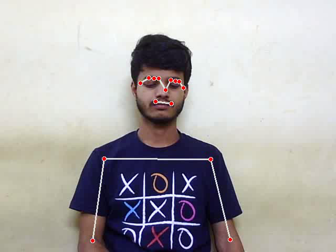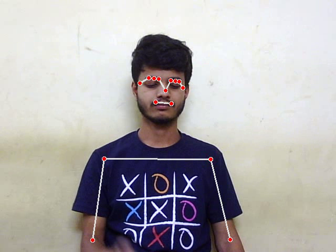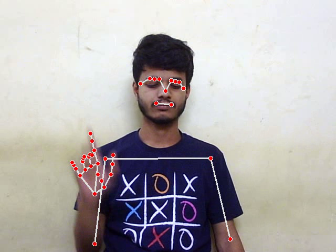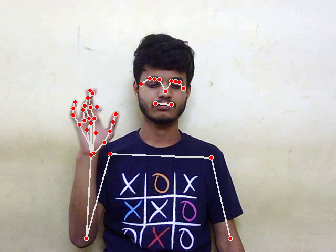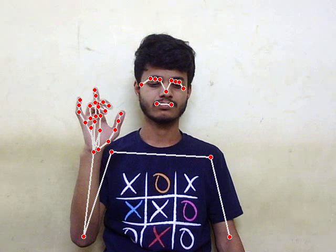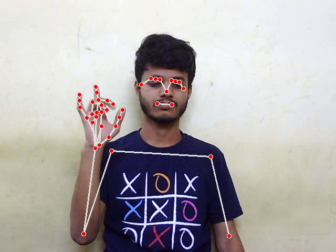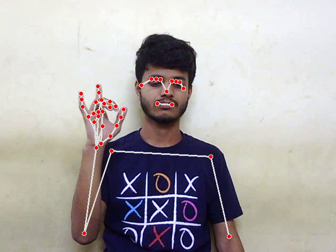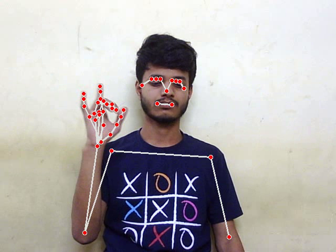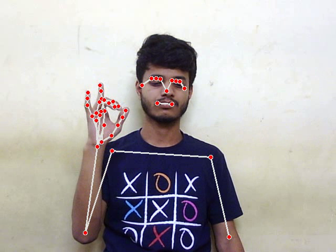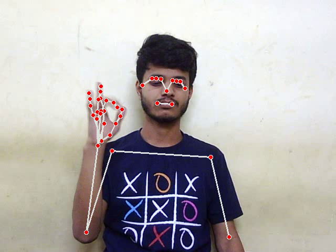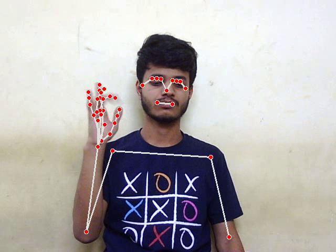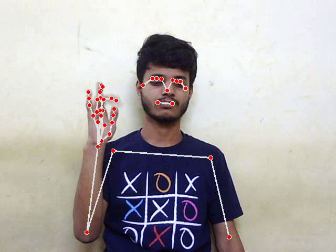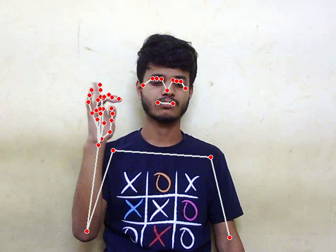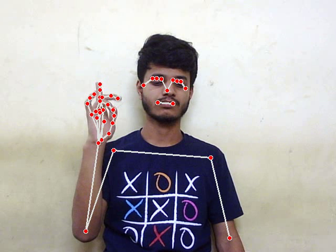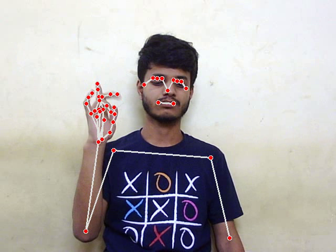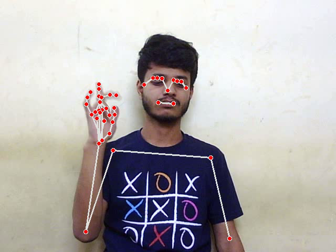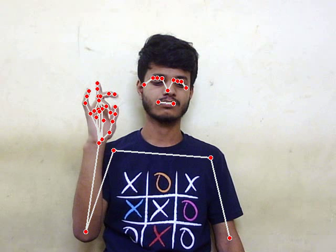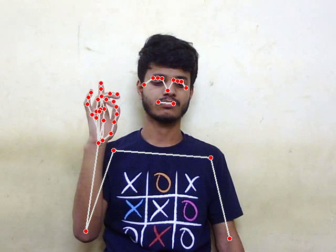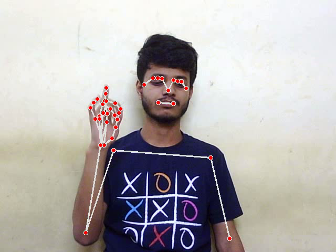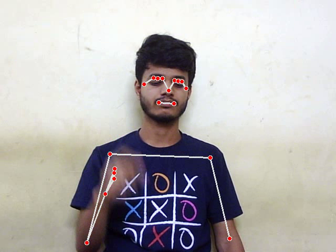why